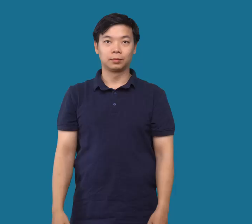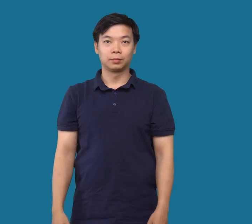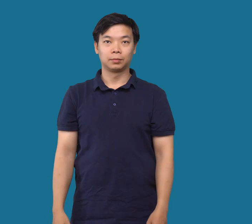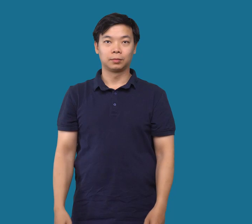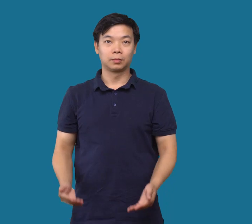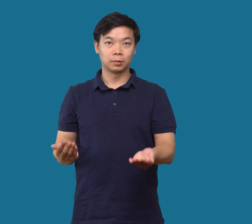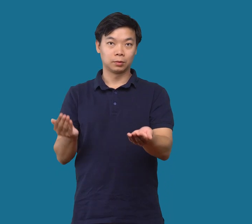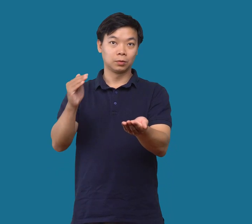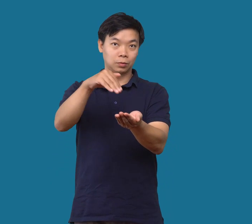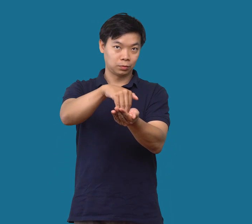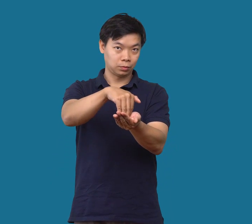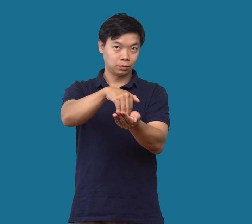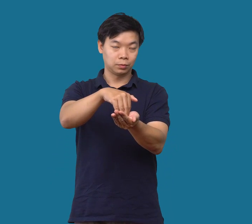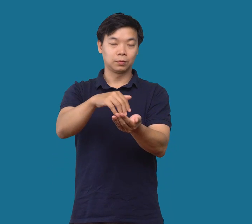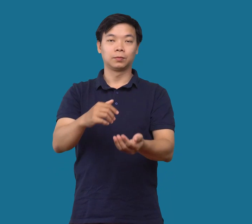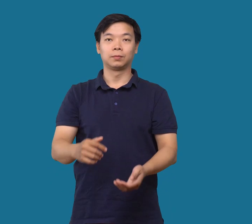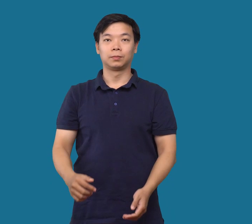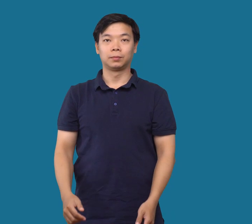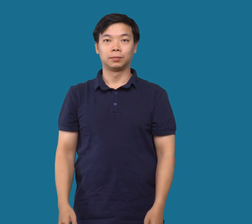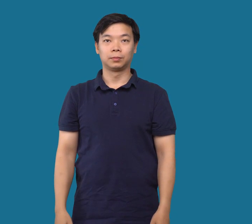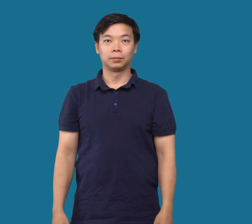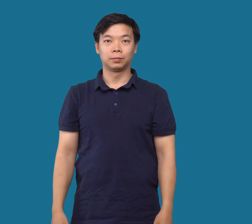cơ hội